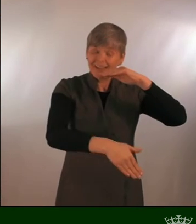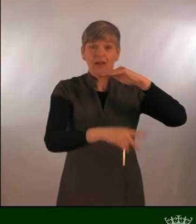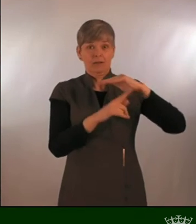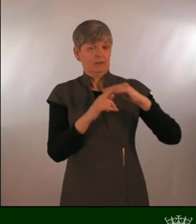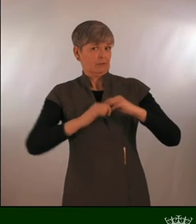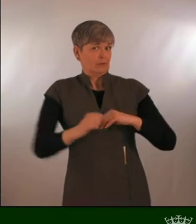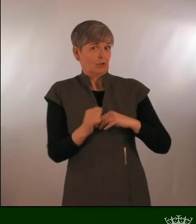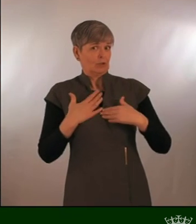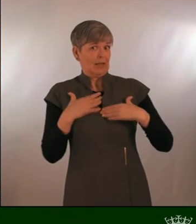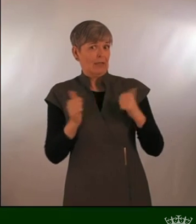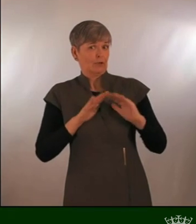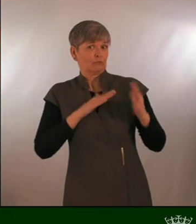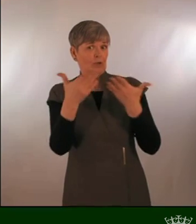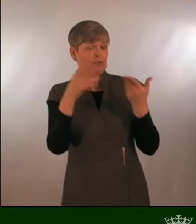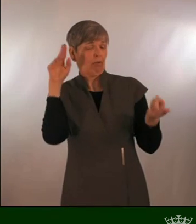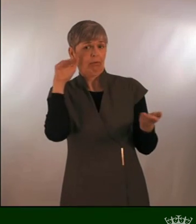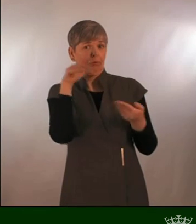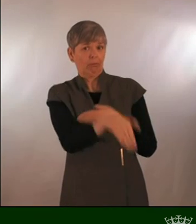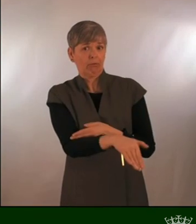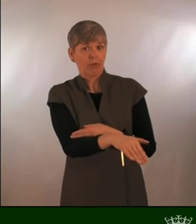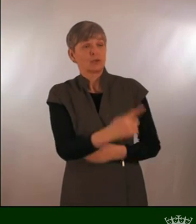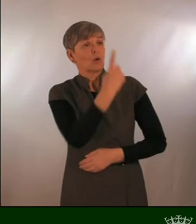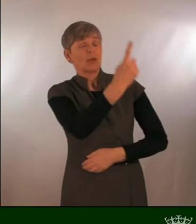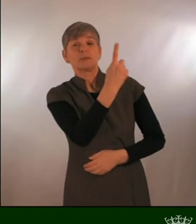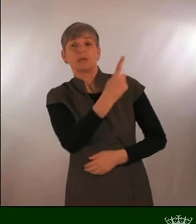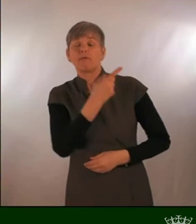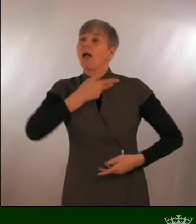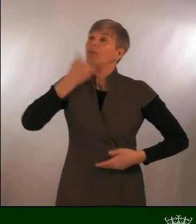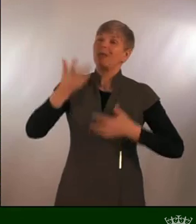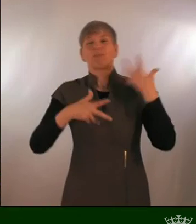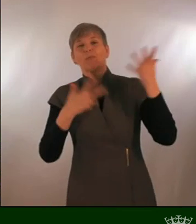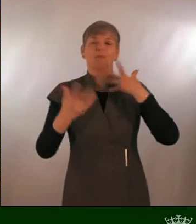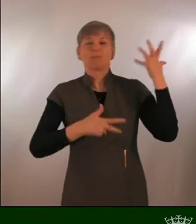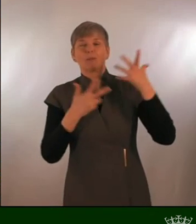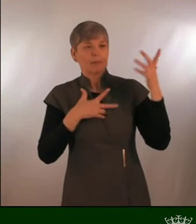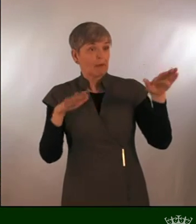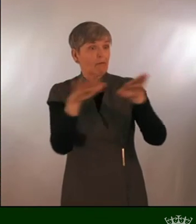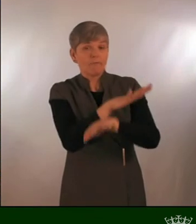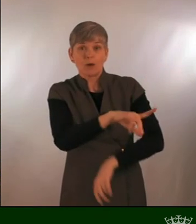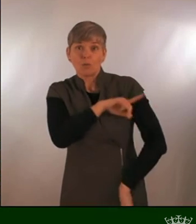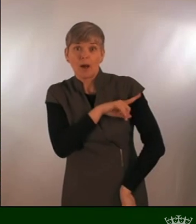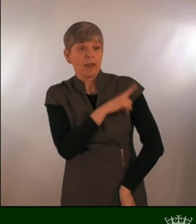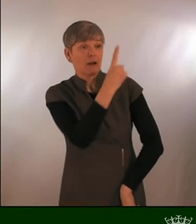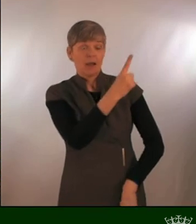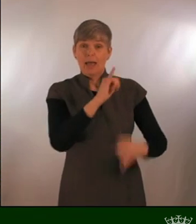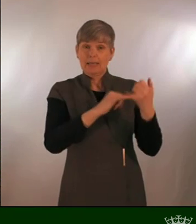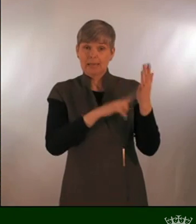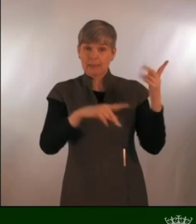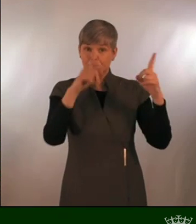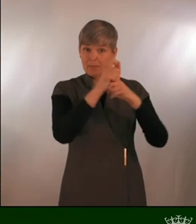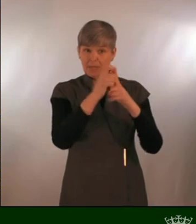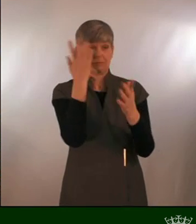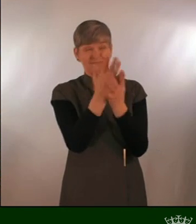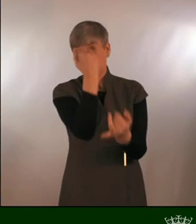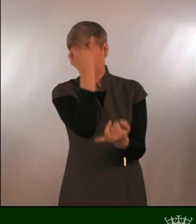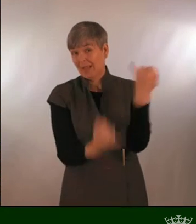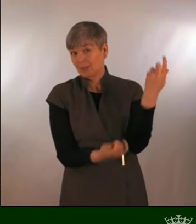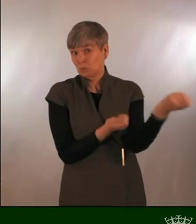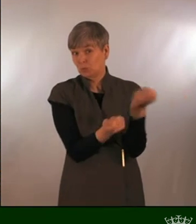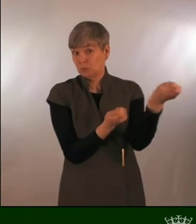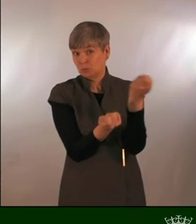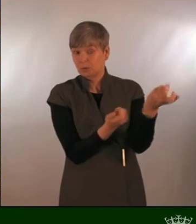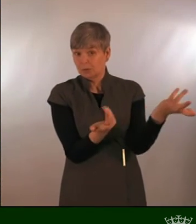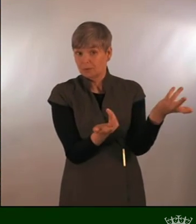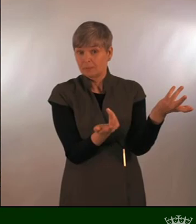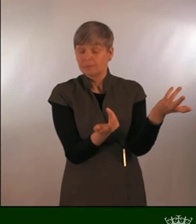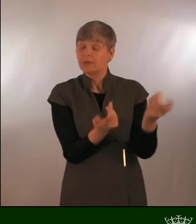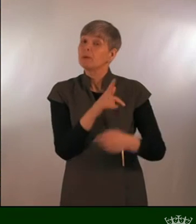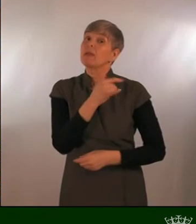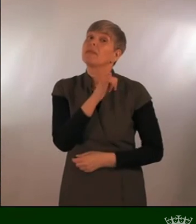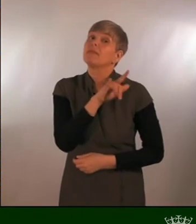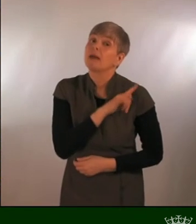Maybe the honourable Member’s bluff and bluster is covering up for the abject failures of the Scottish nationalist Government.